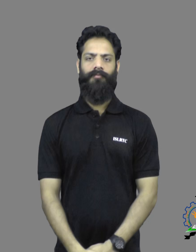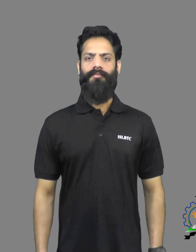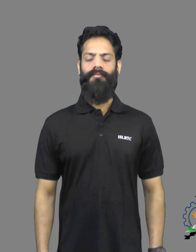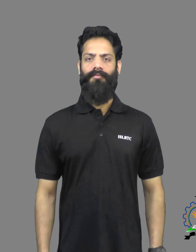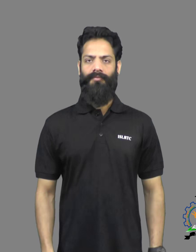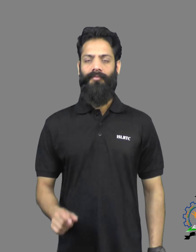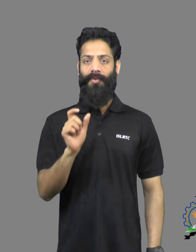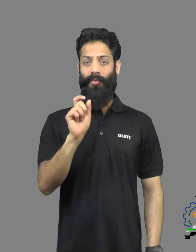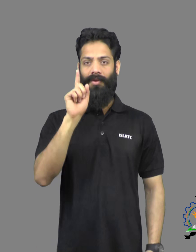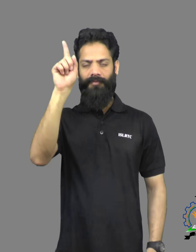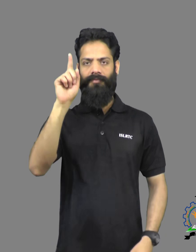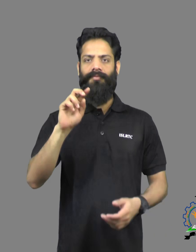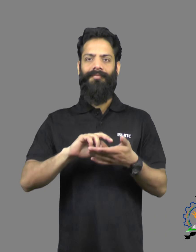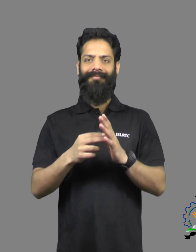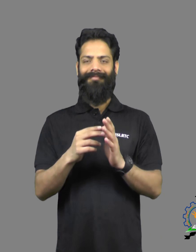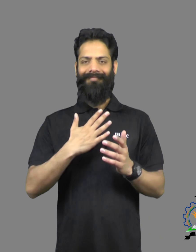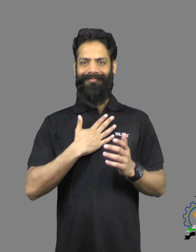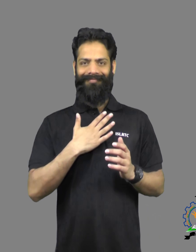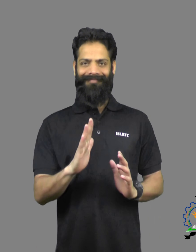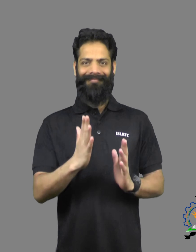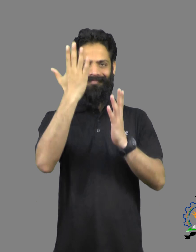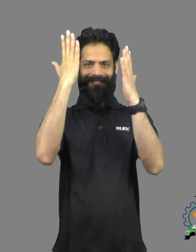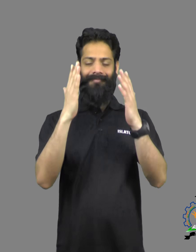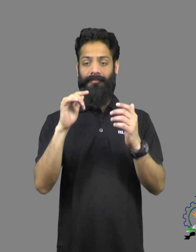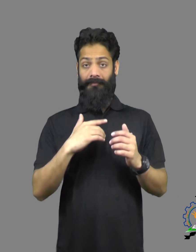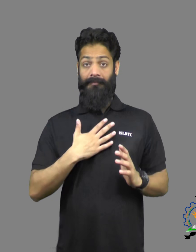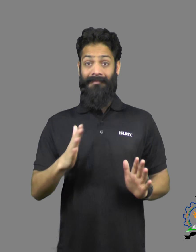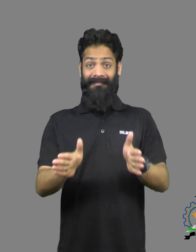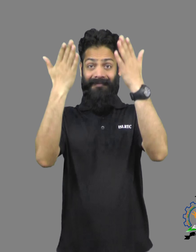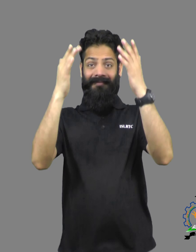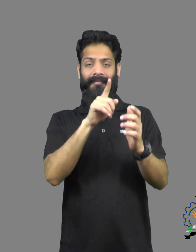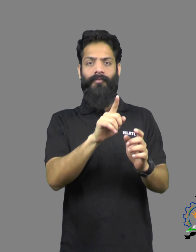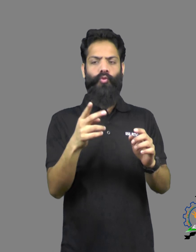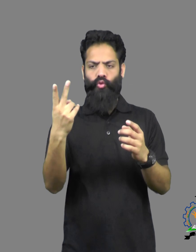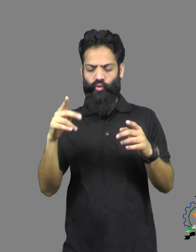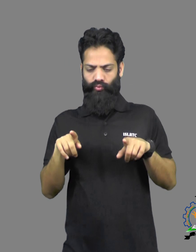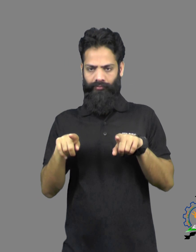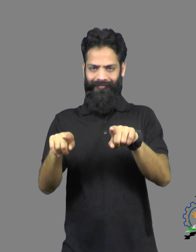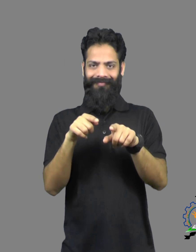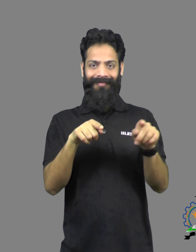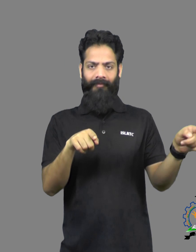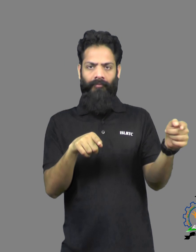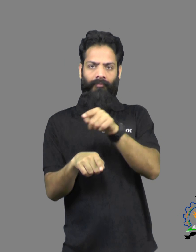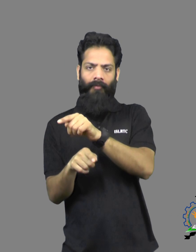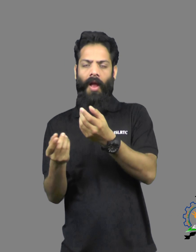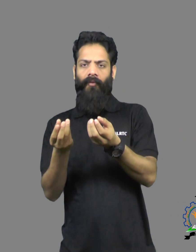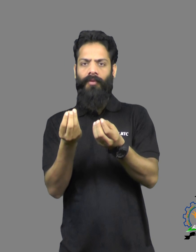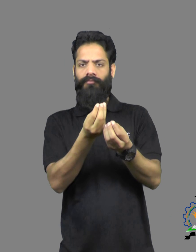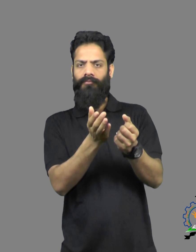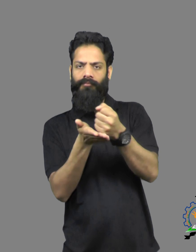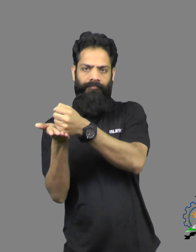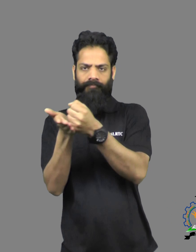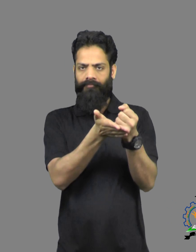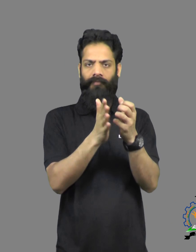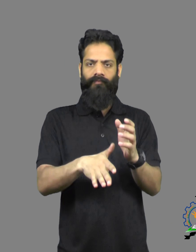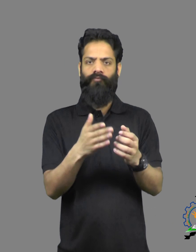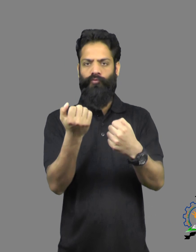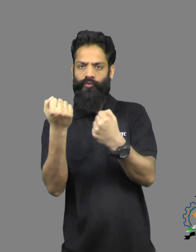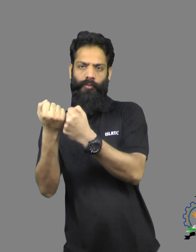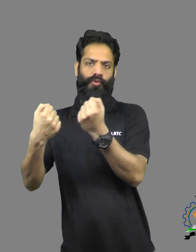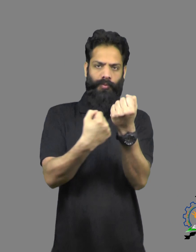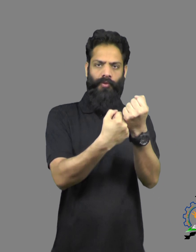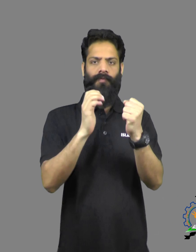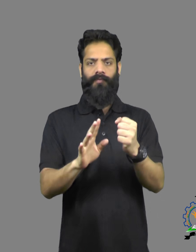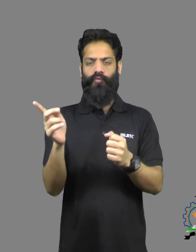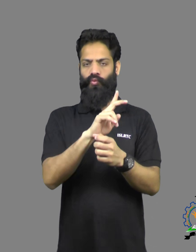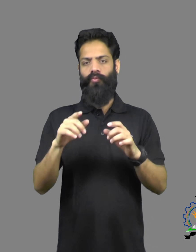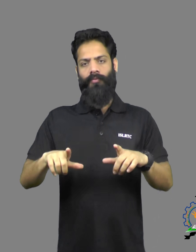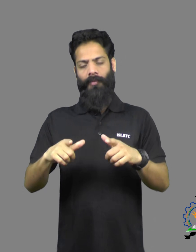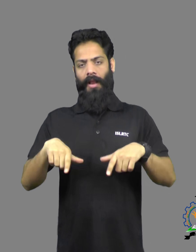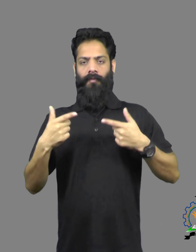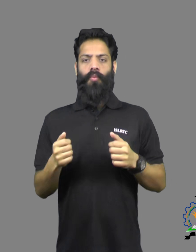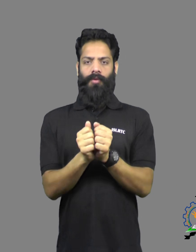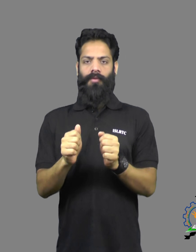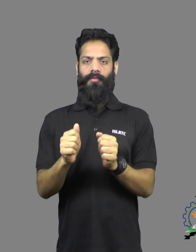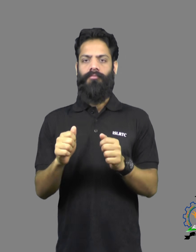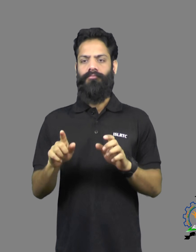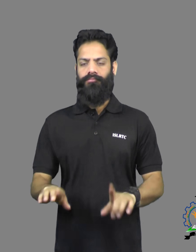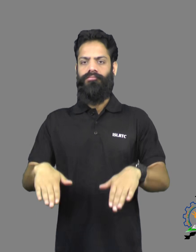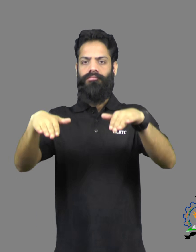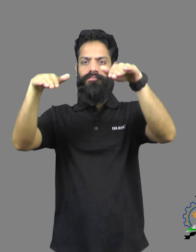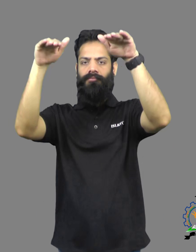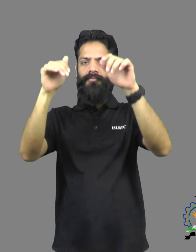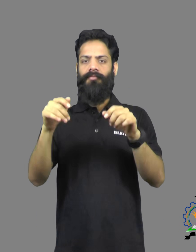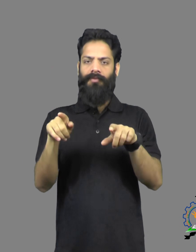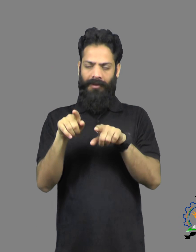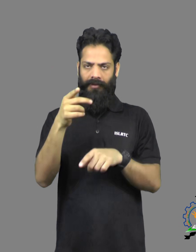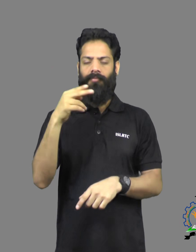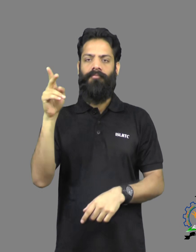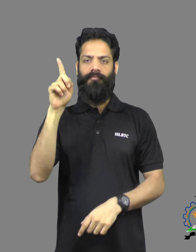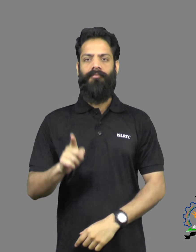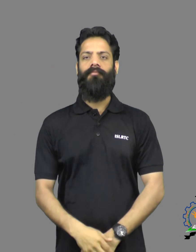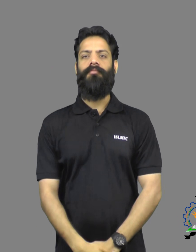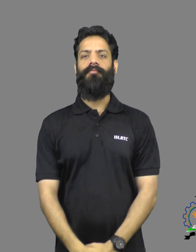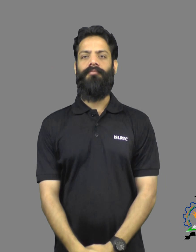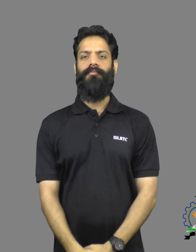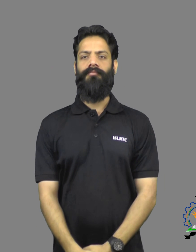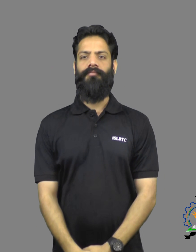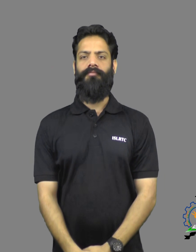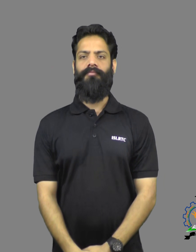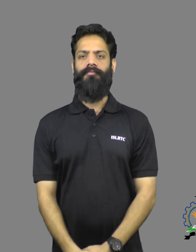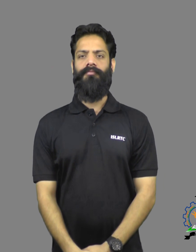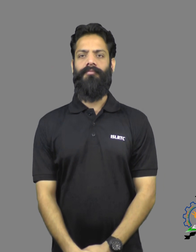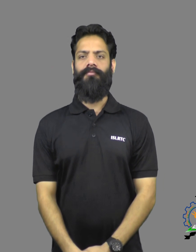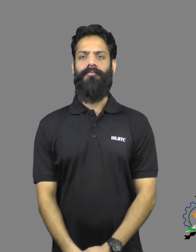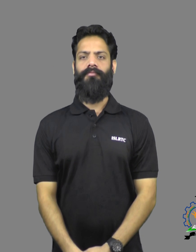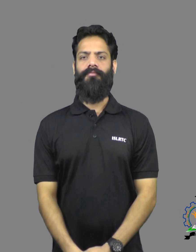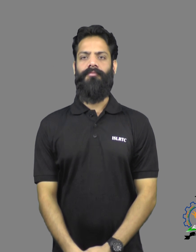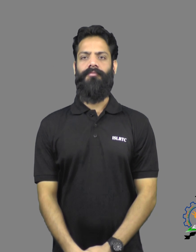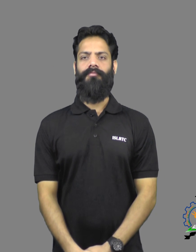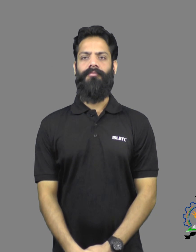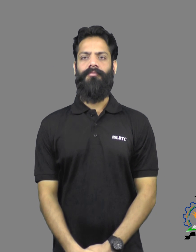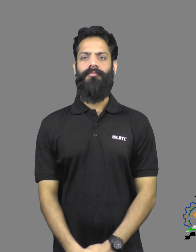Symbiotic Plants